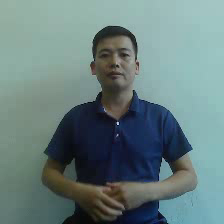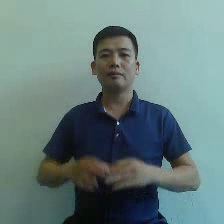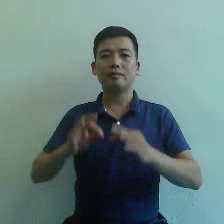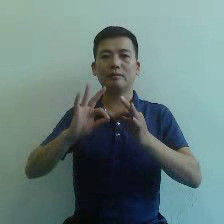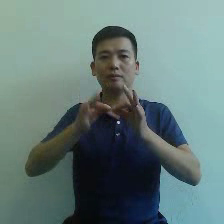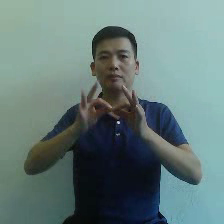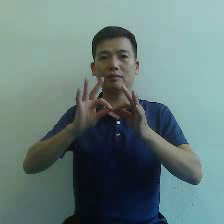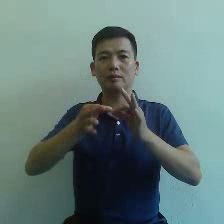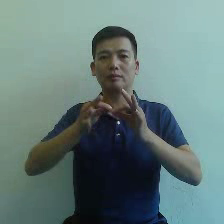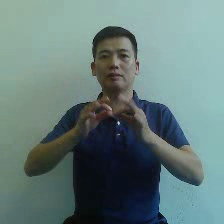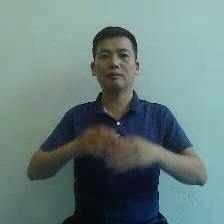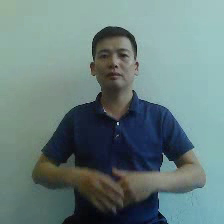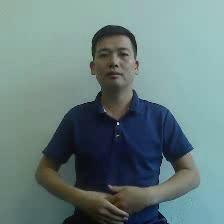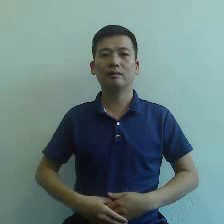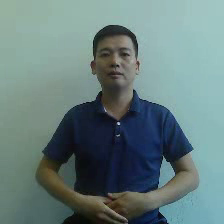Rau